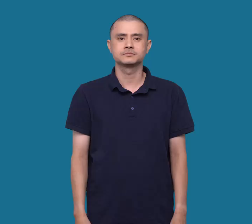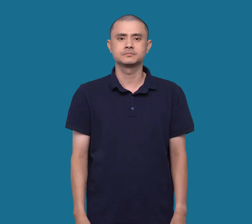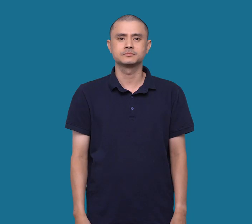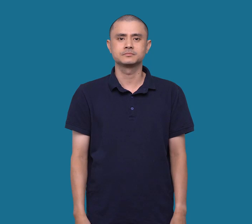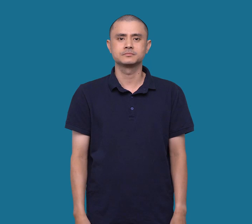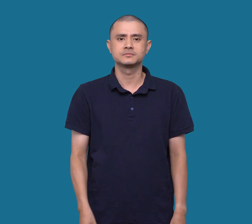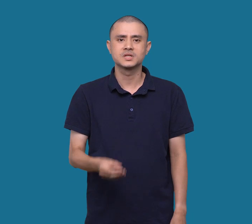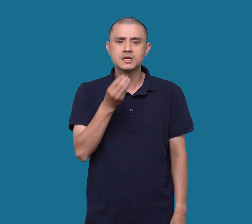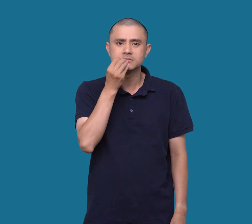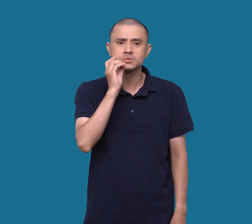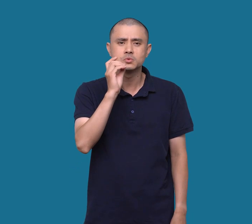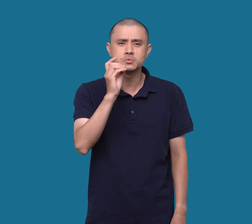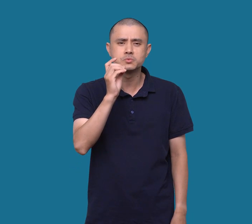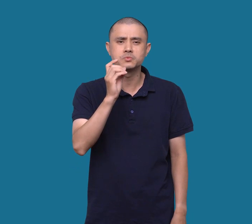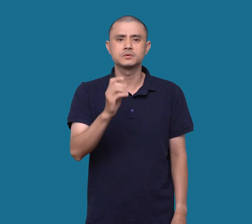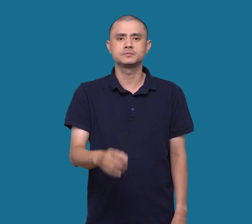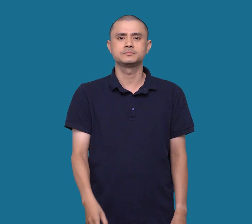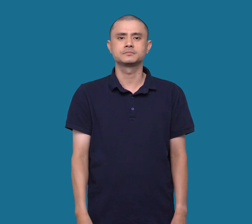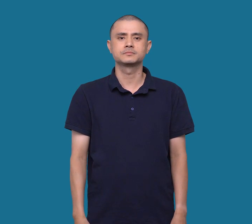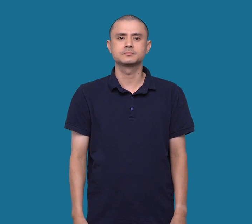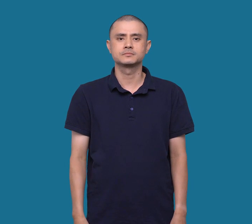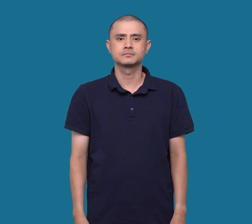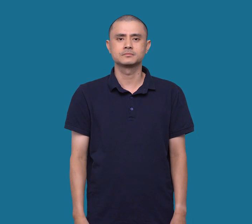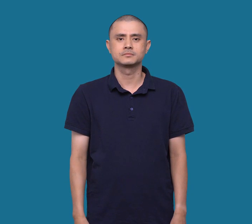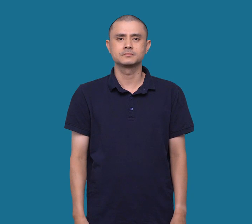ăn đủ